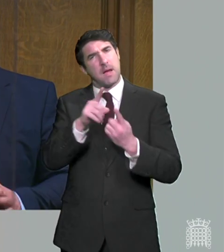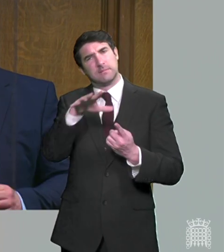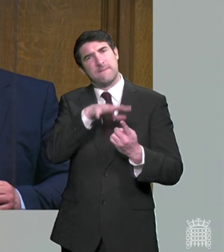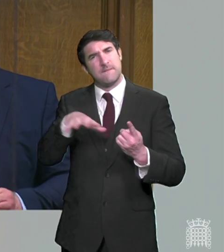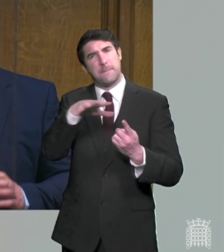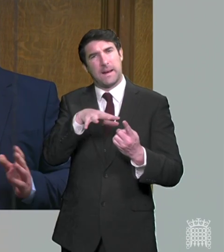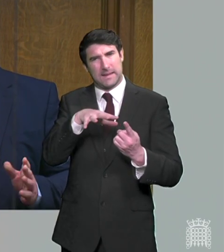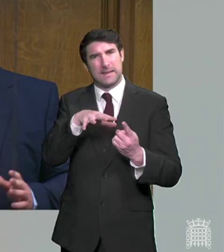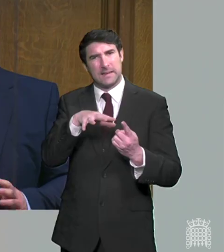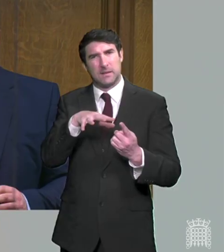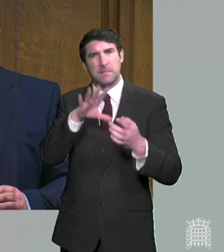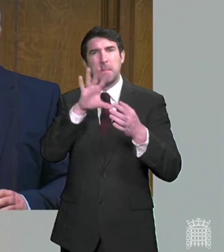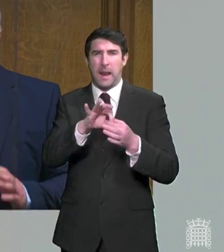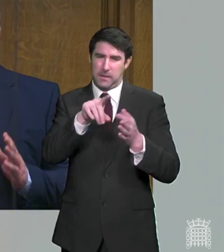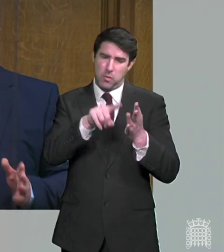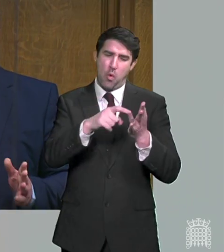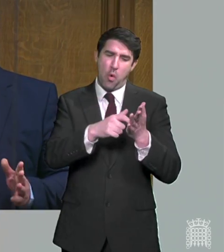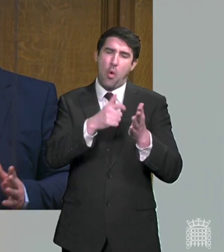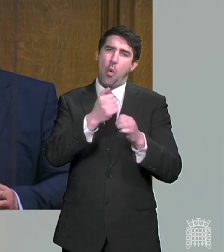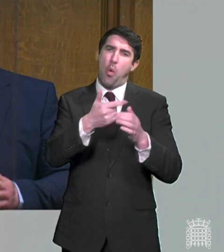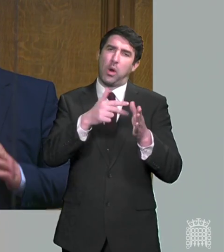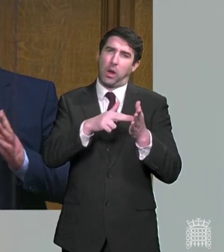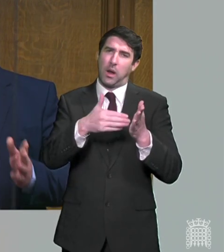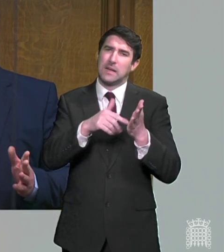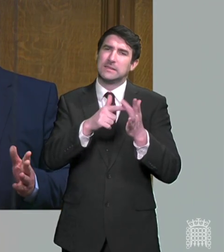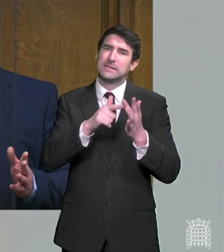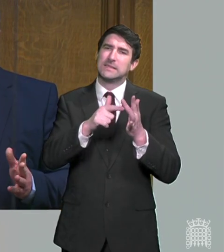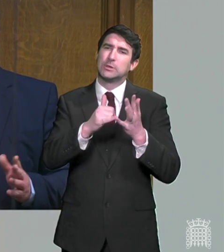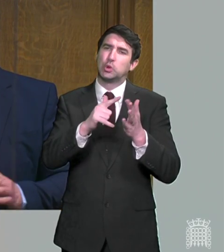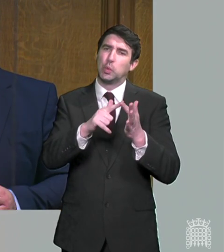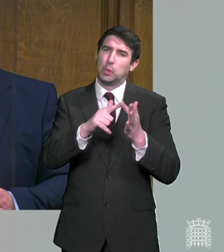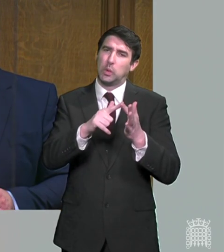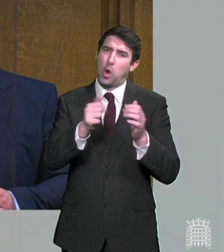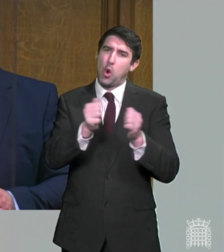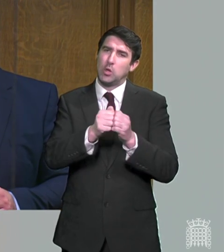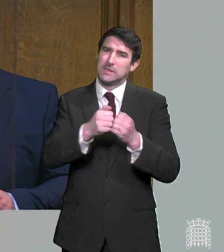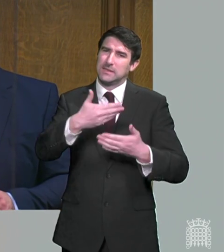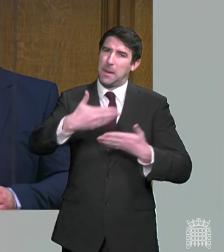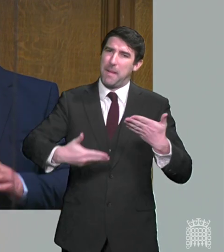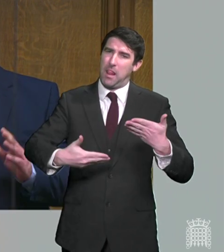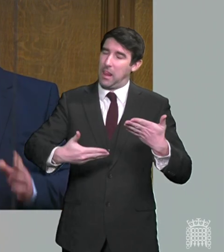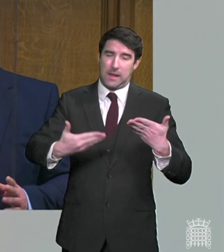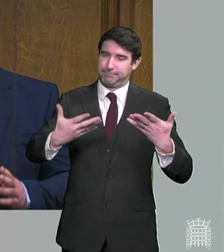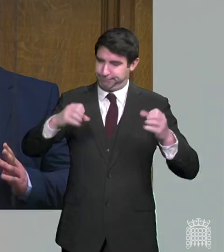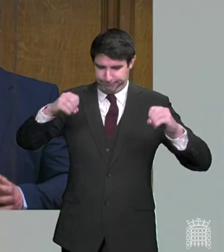The Organ and Tissue Donation Act 2022 is one of the casualties of the absence of the Northern Ireland Assembly.